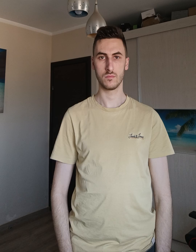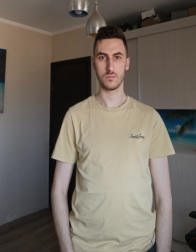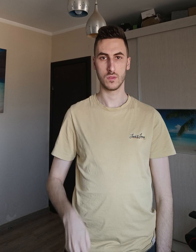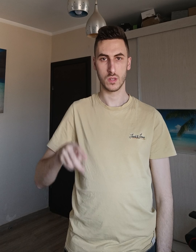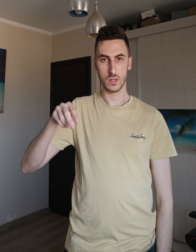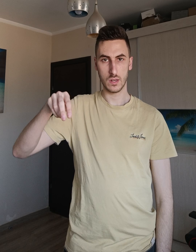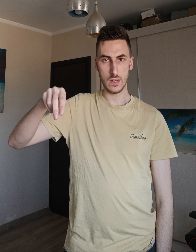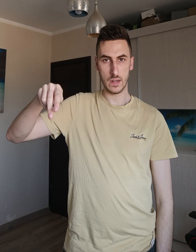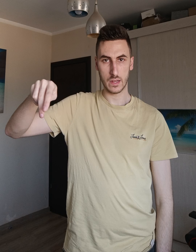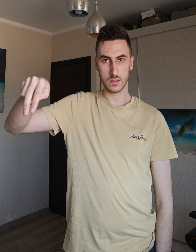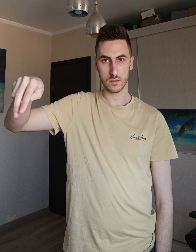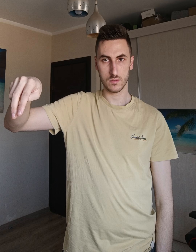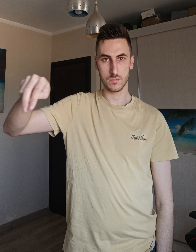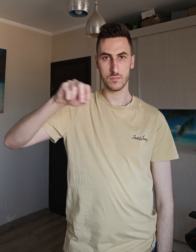ללכת